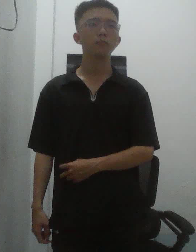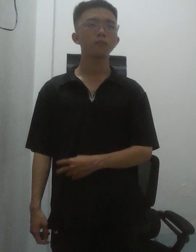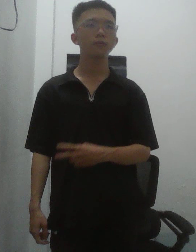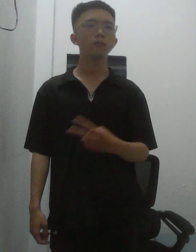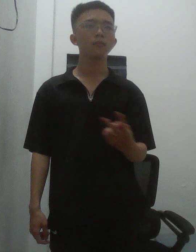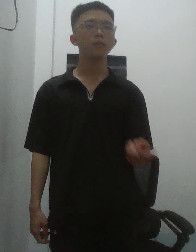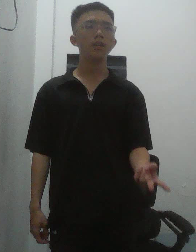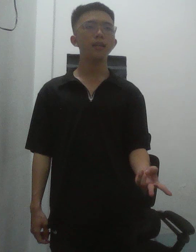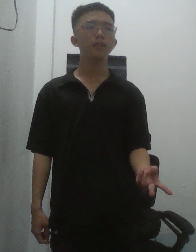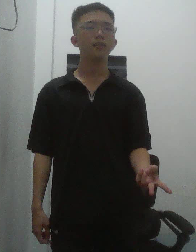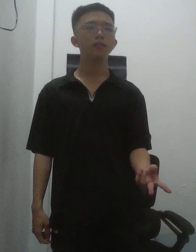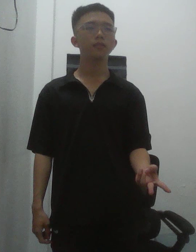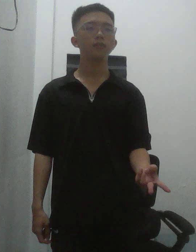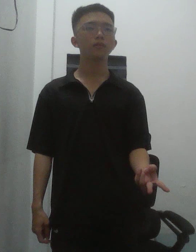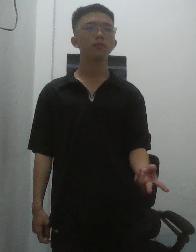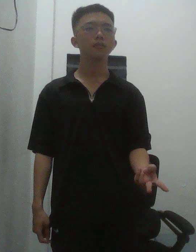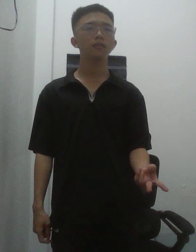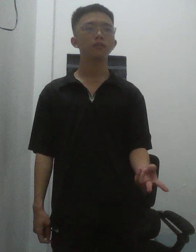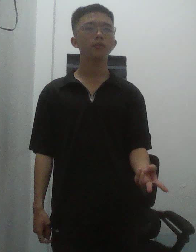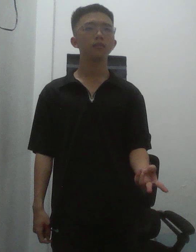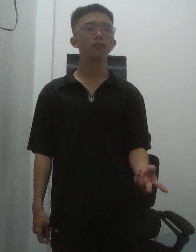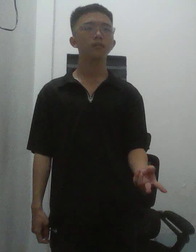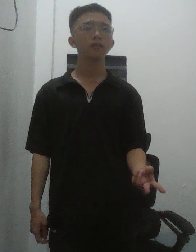it